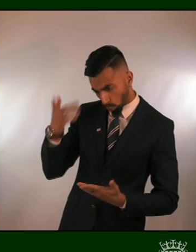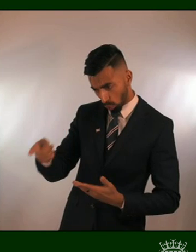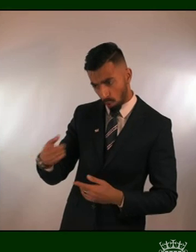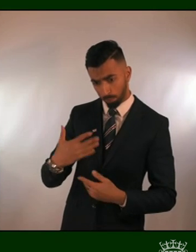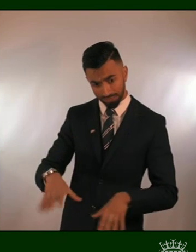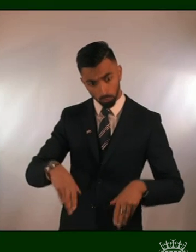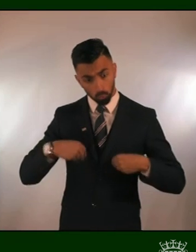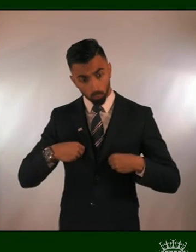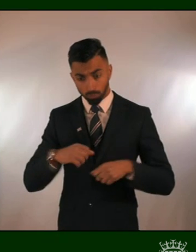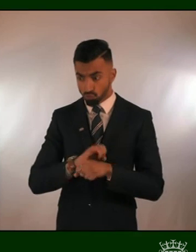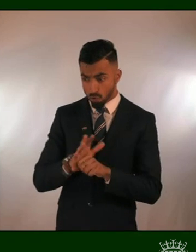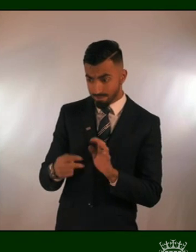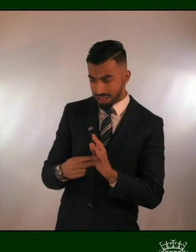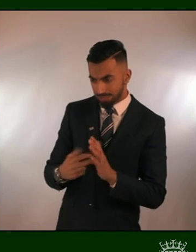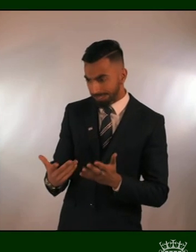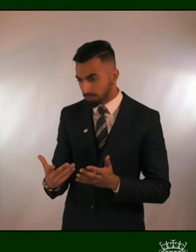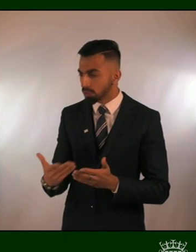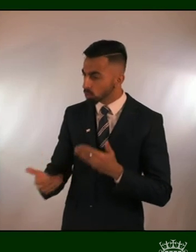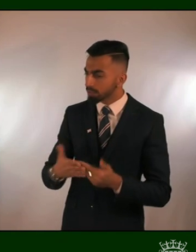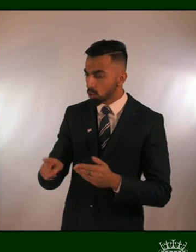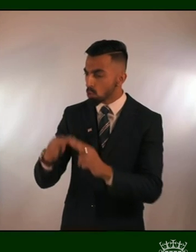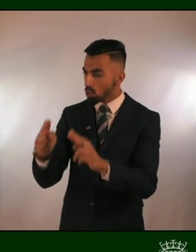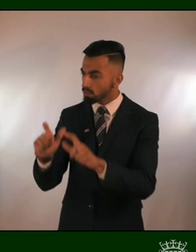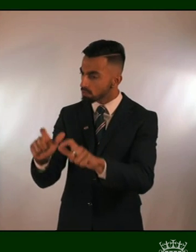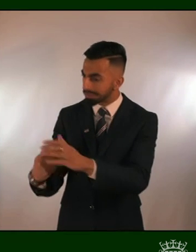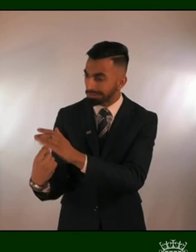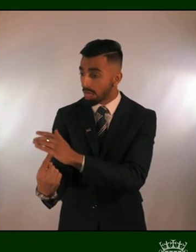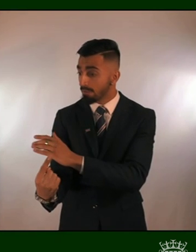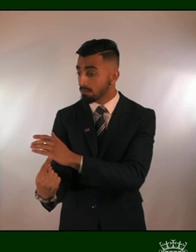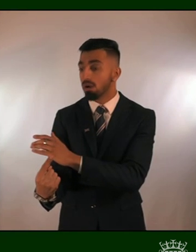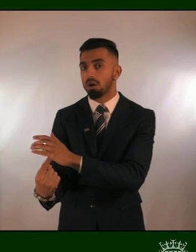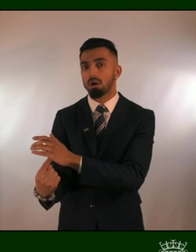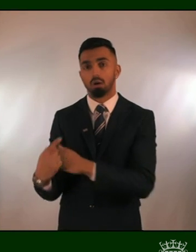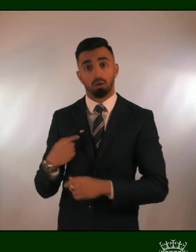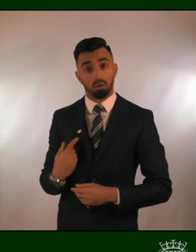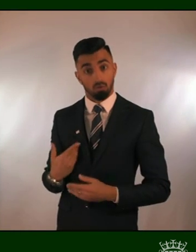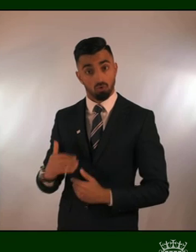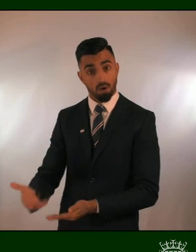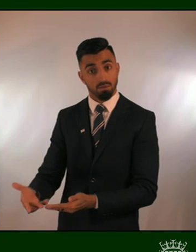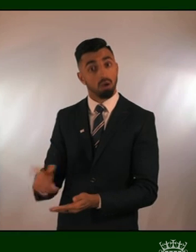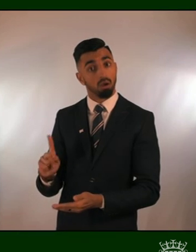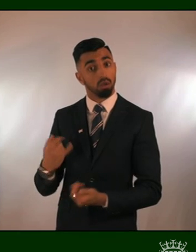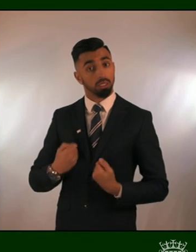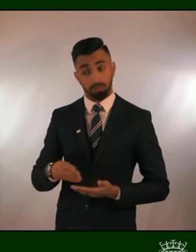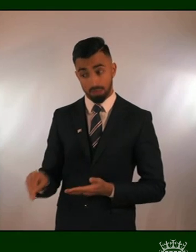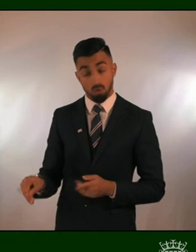And rather than having to go to the doctor, people will soon be able to obtain a sick note by contacting 111.